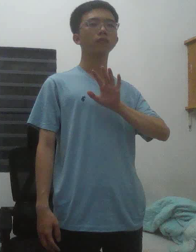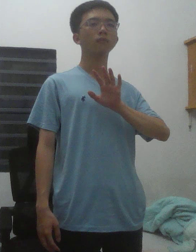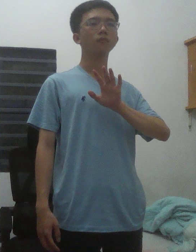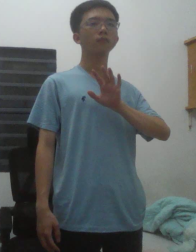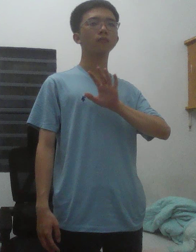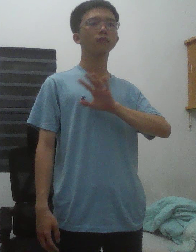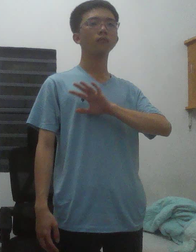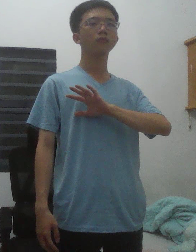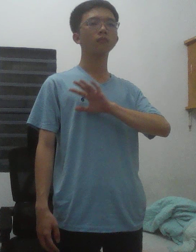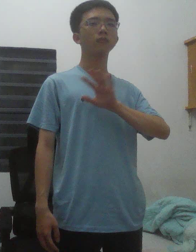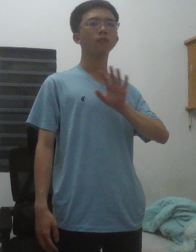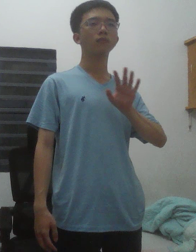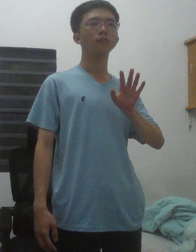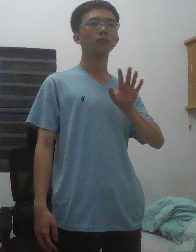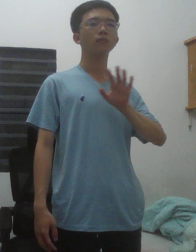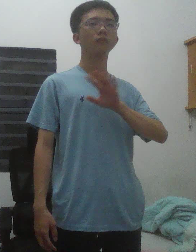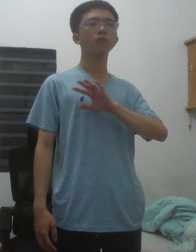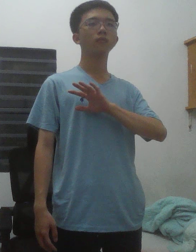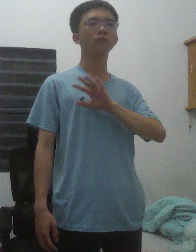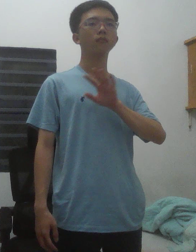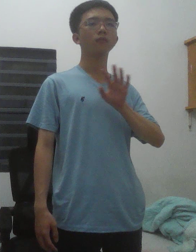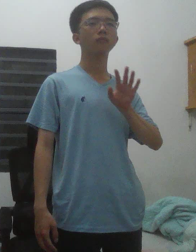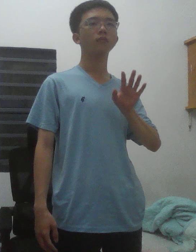khong dong y